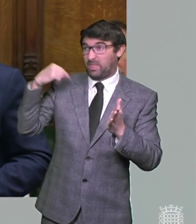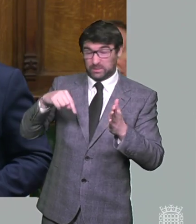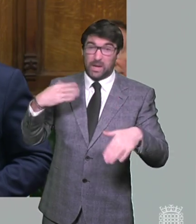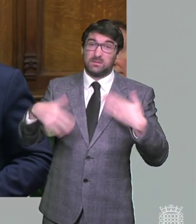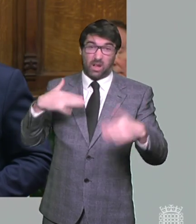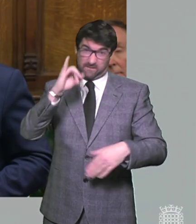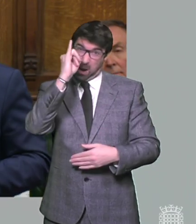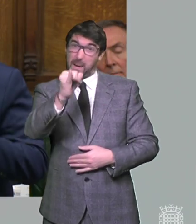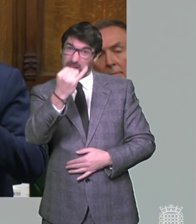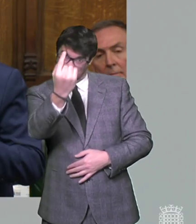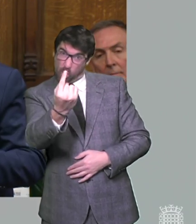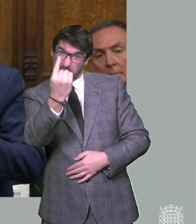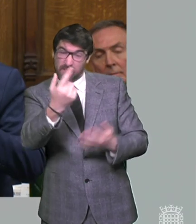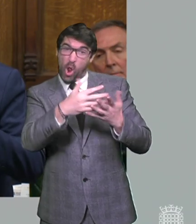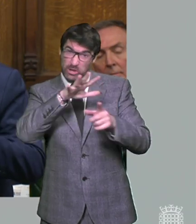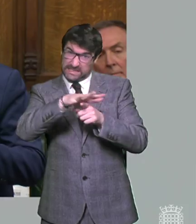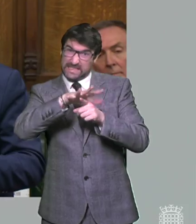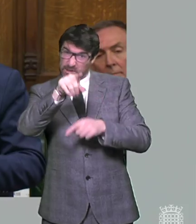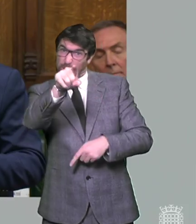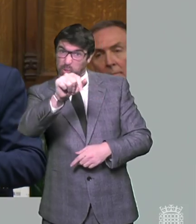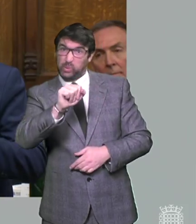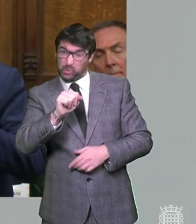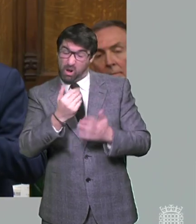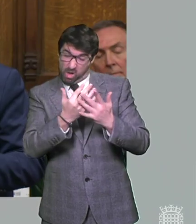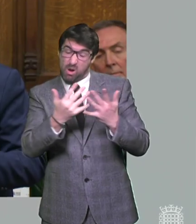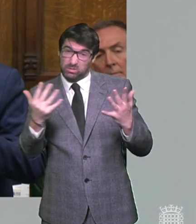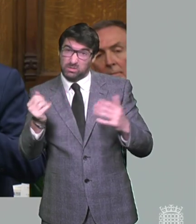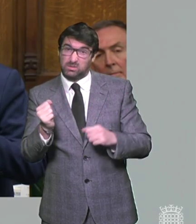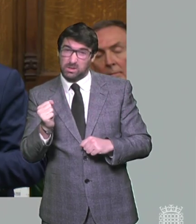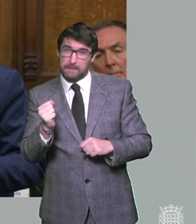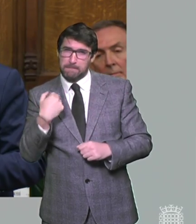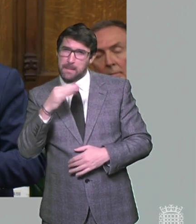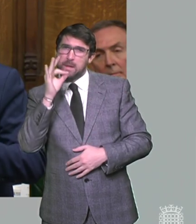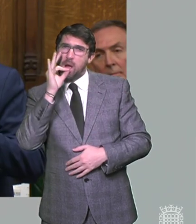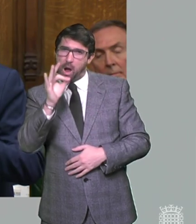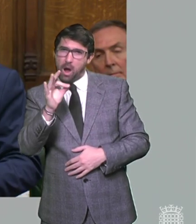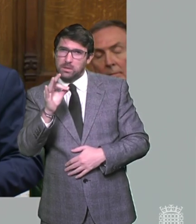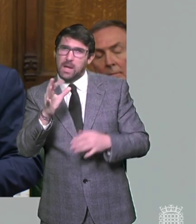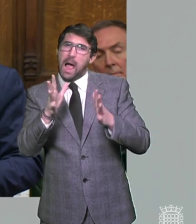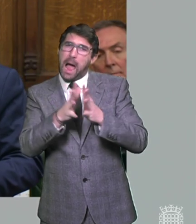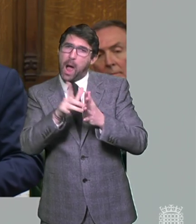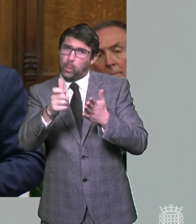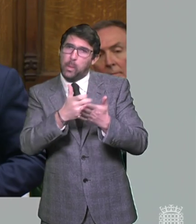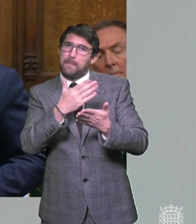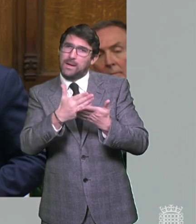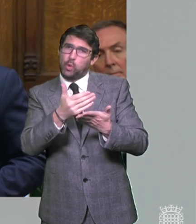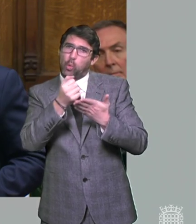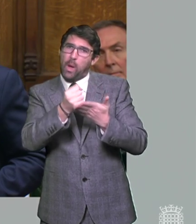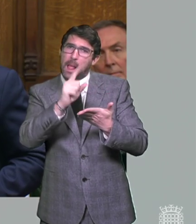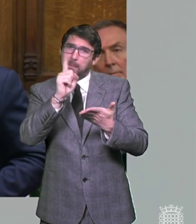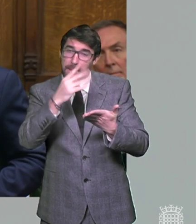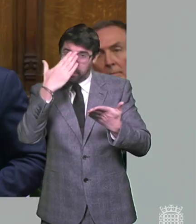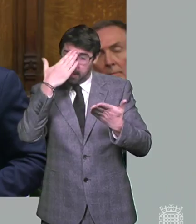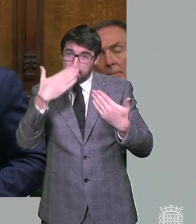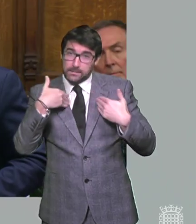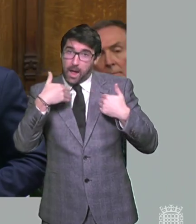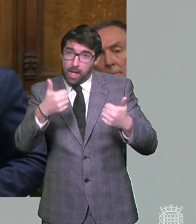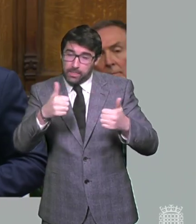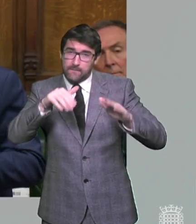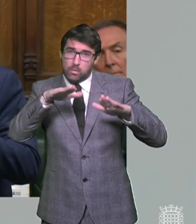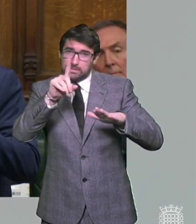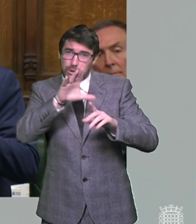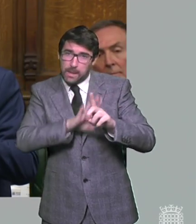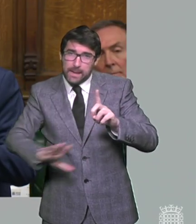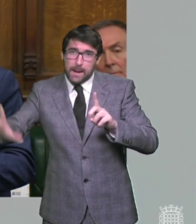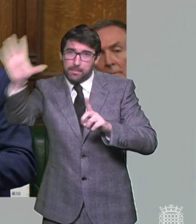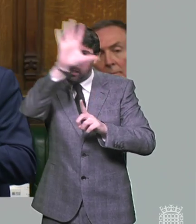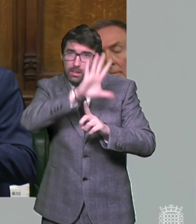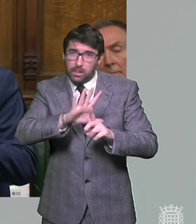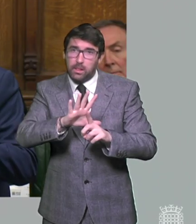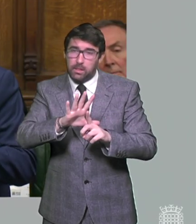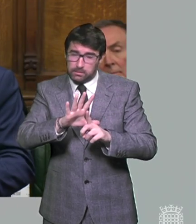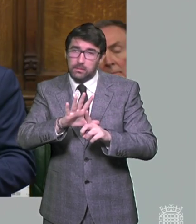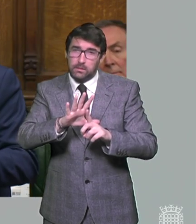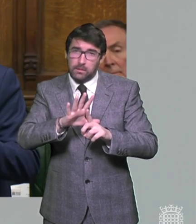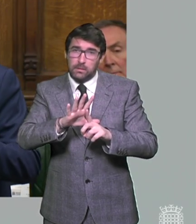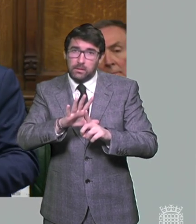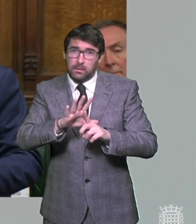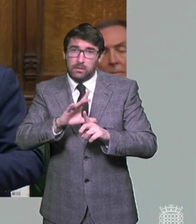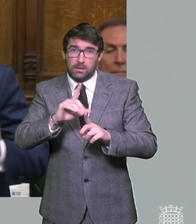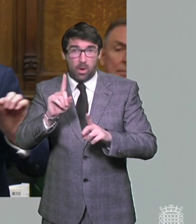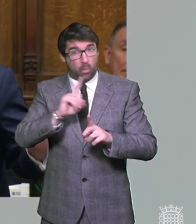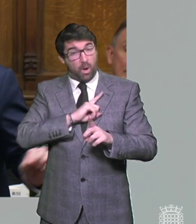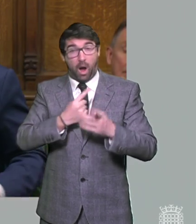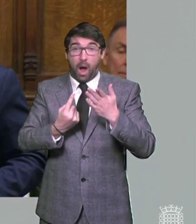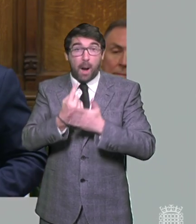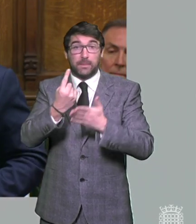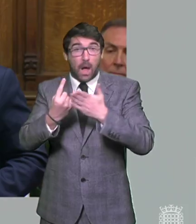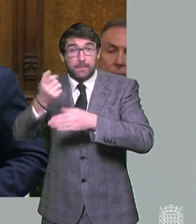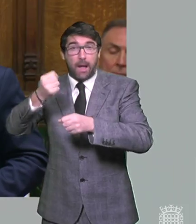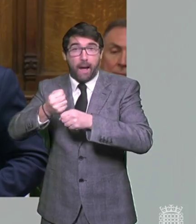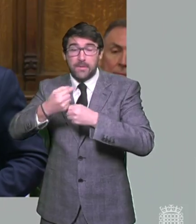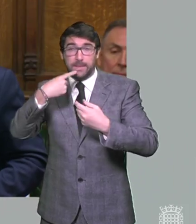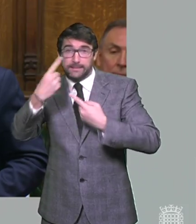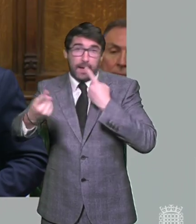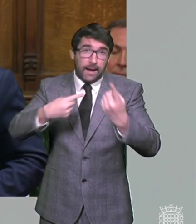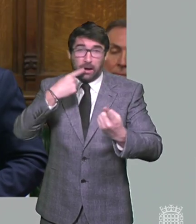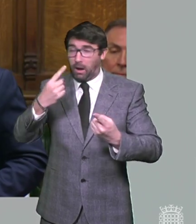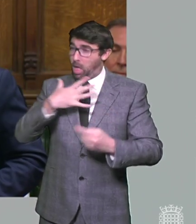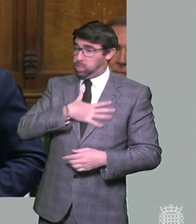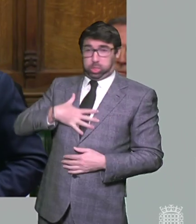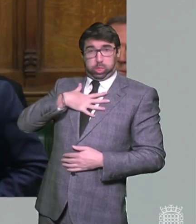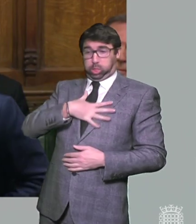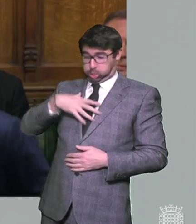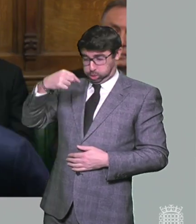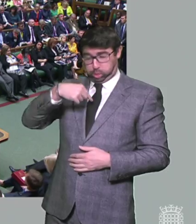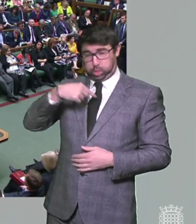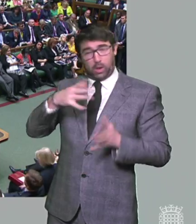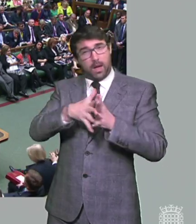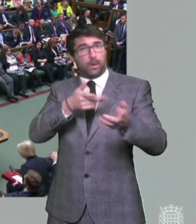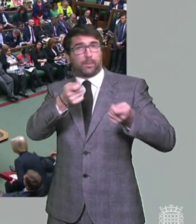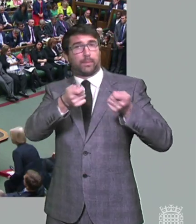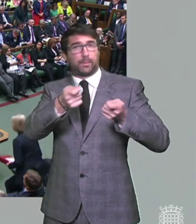Having had that experience, what will she now do to improve the mental healthcare for people in this country, so that the anguish that they face in the coming months is properly responded to and dealt with?